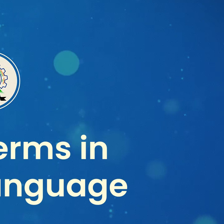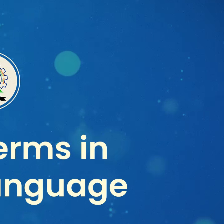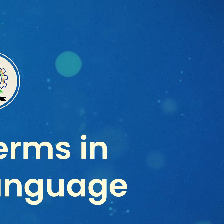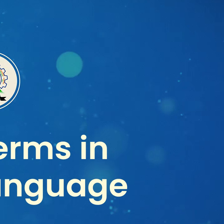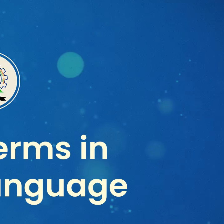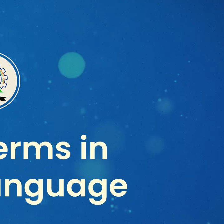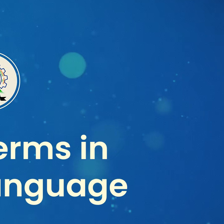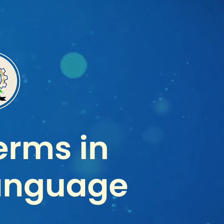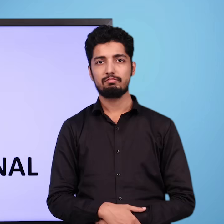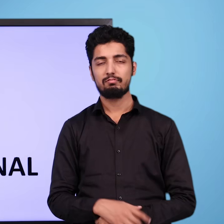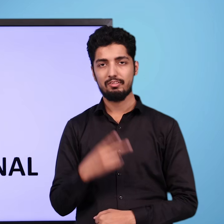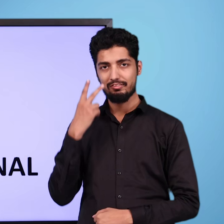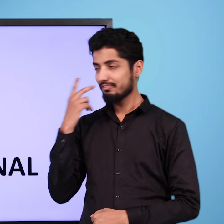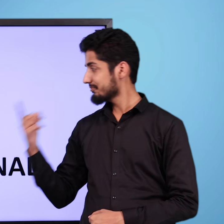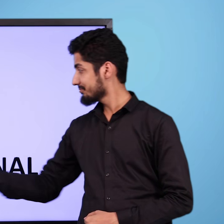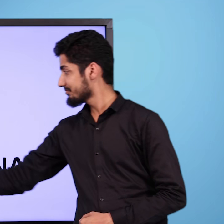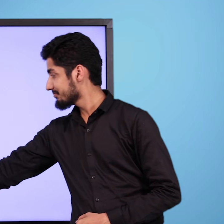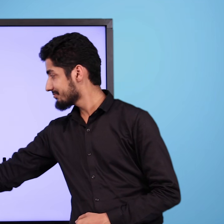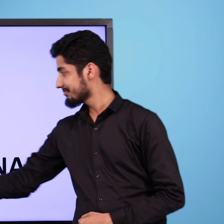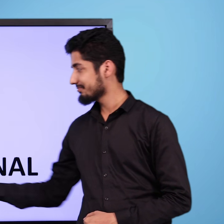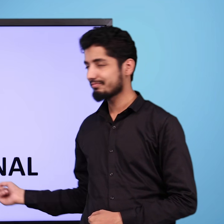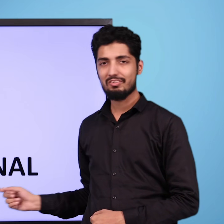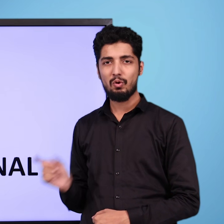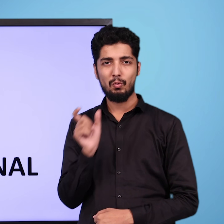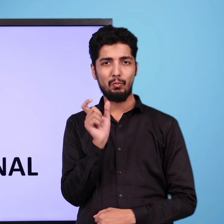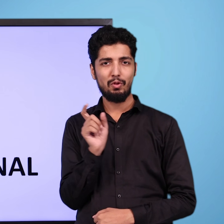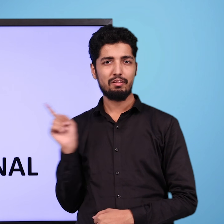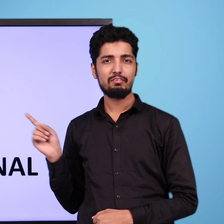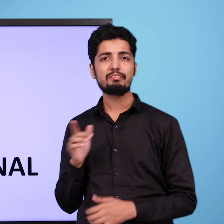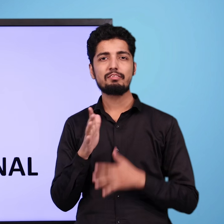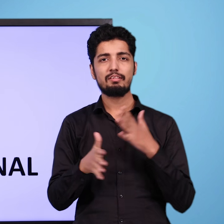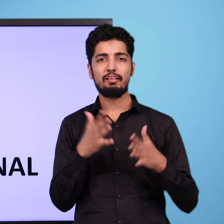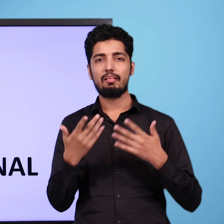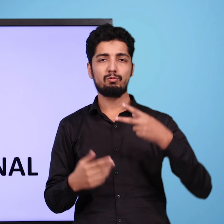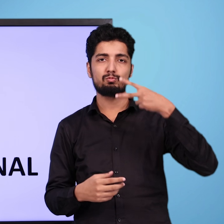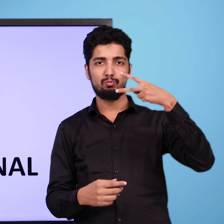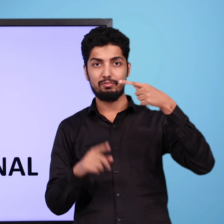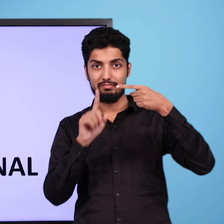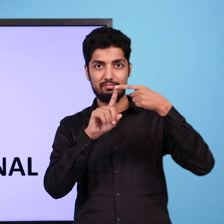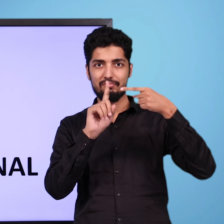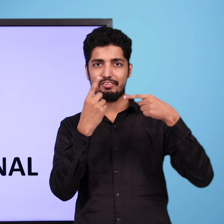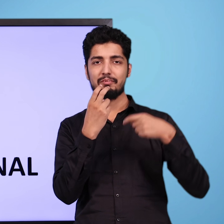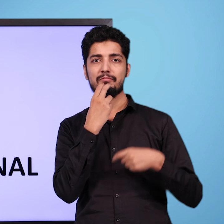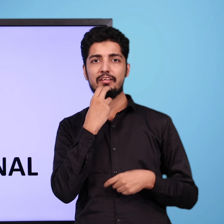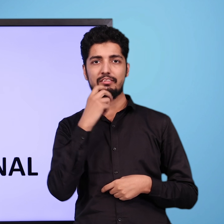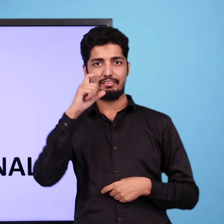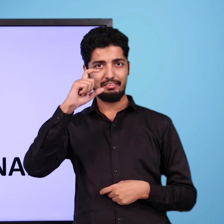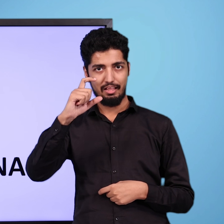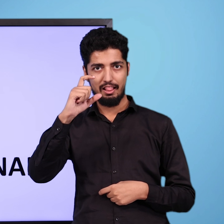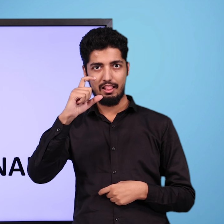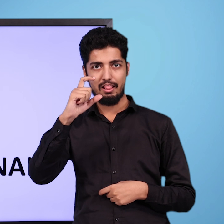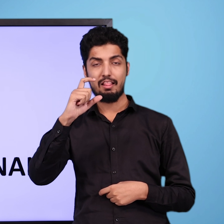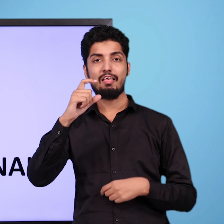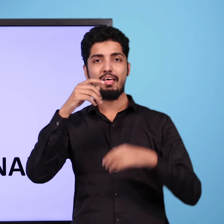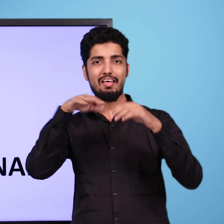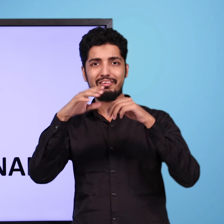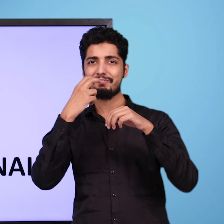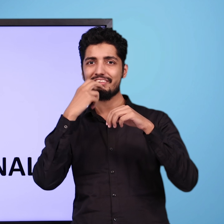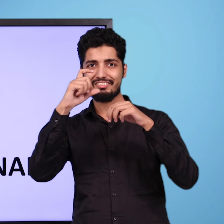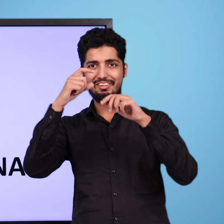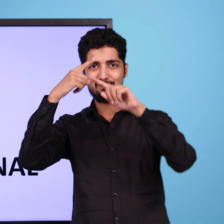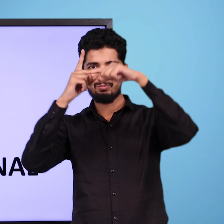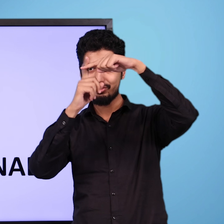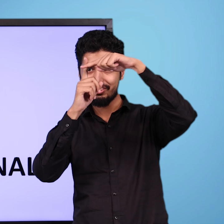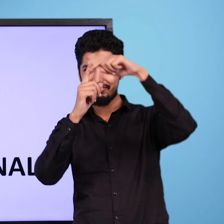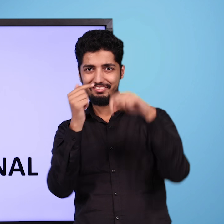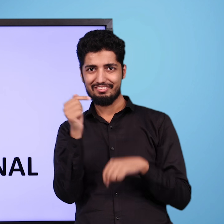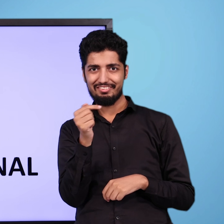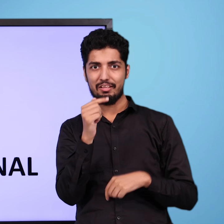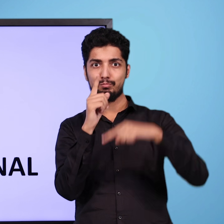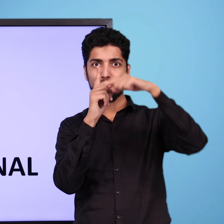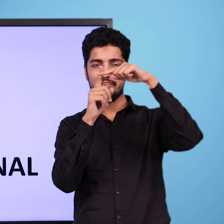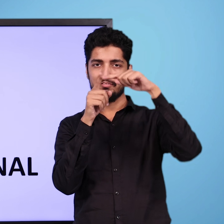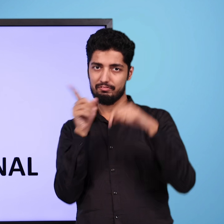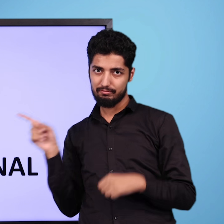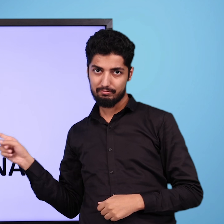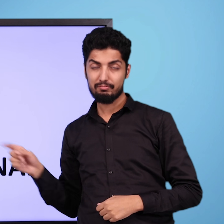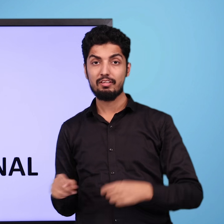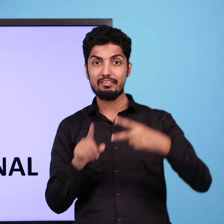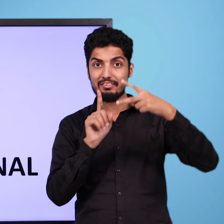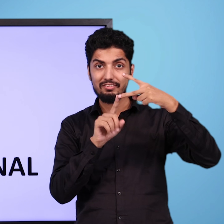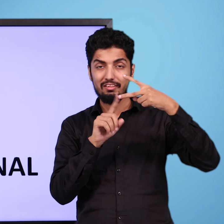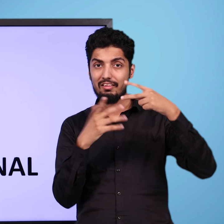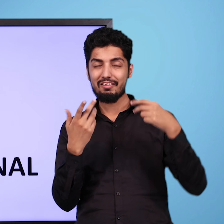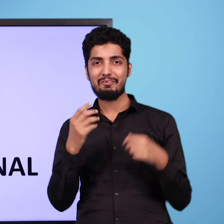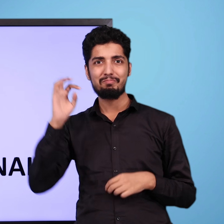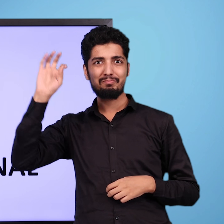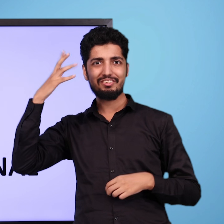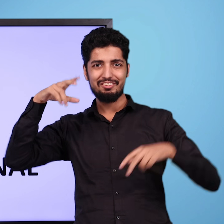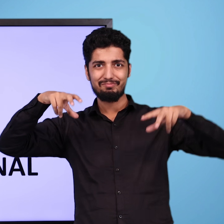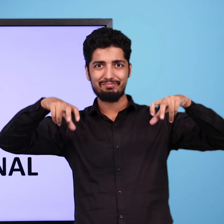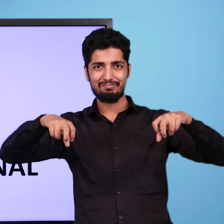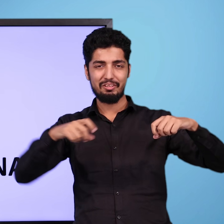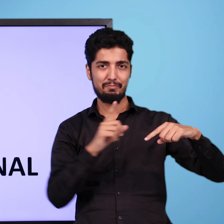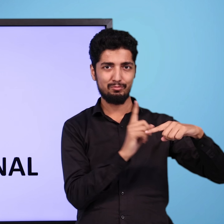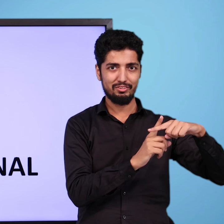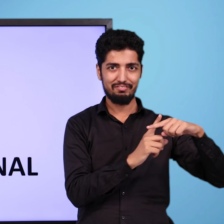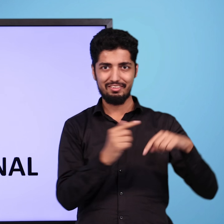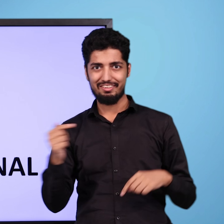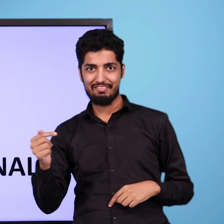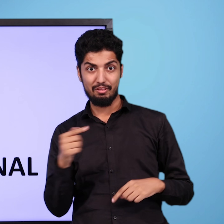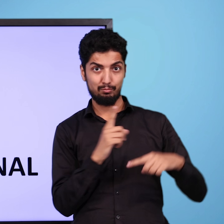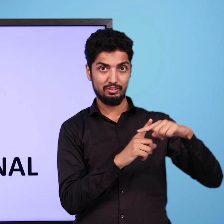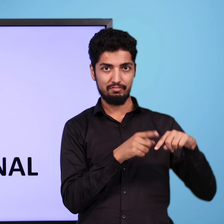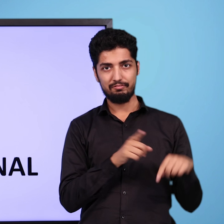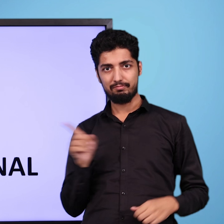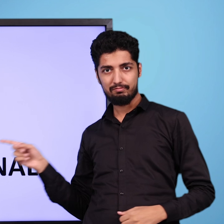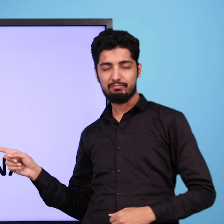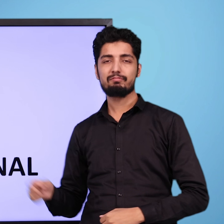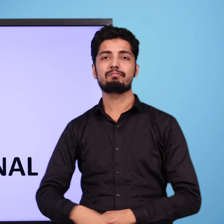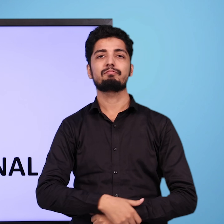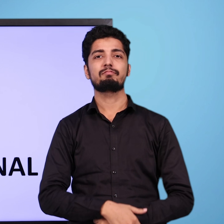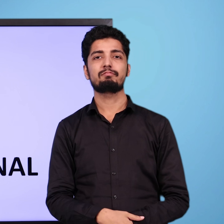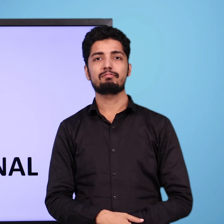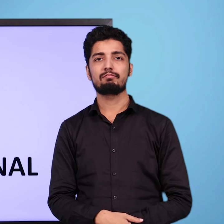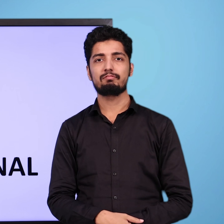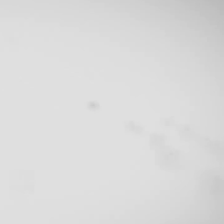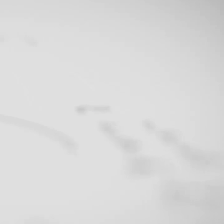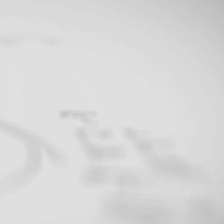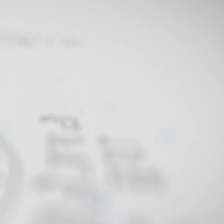Positive terminal This sign refers to the positive terminal on a cell.